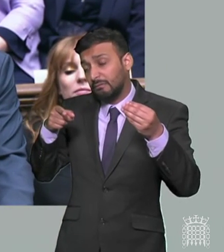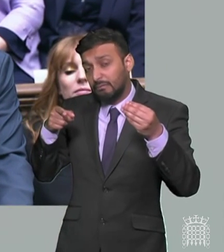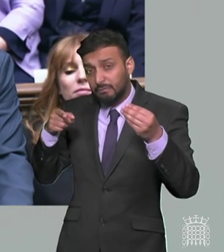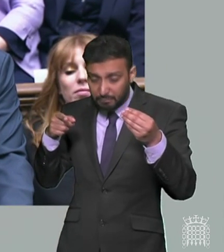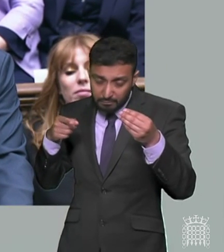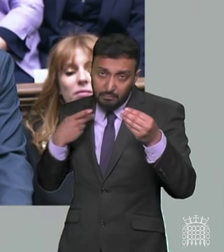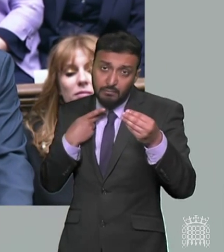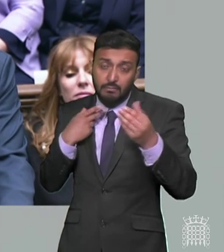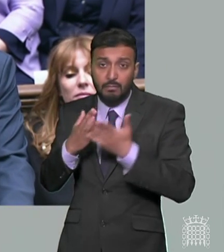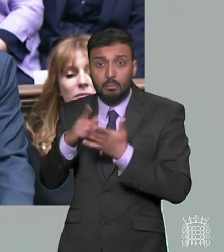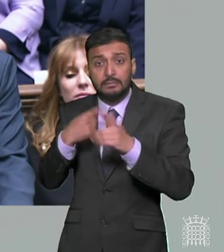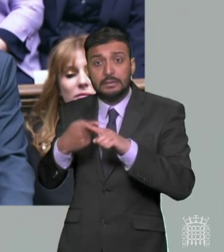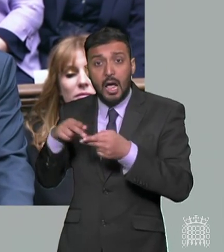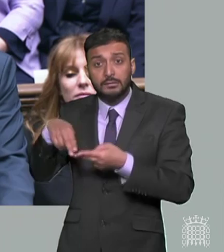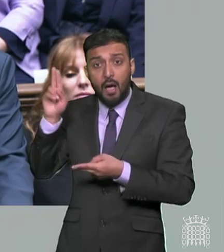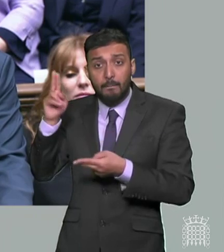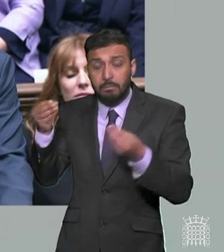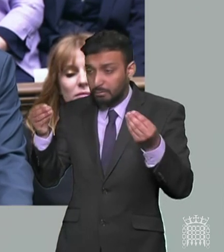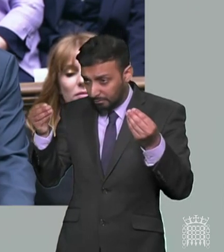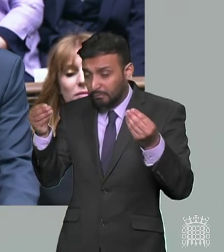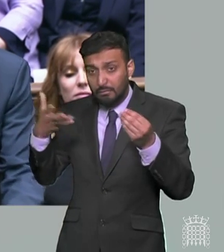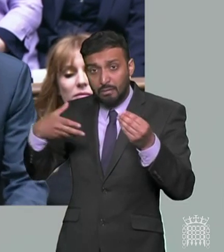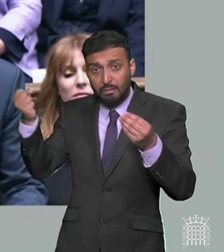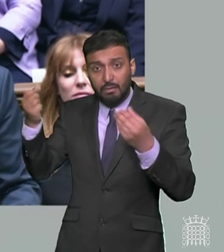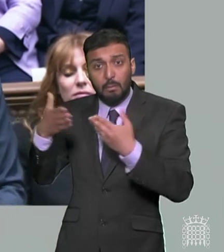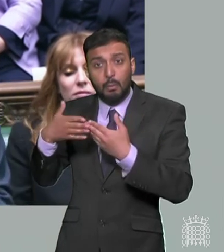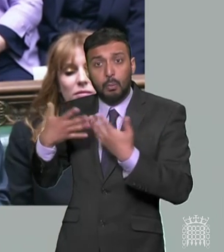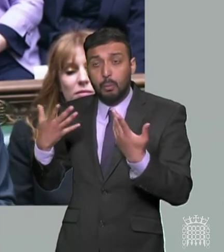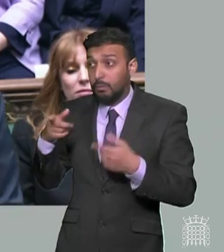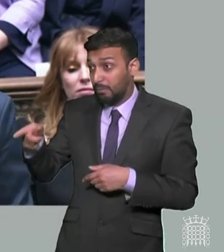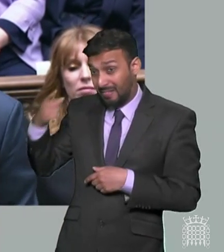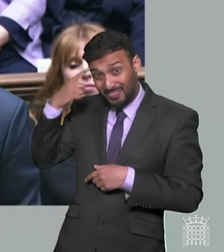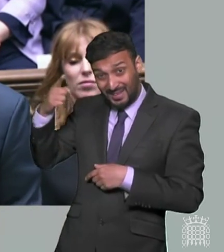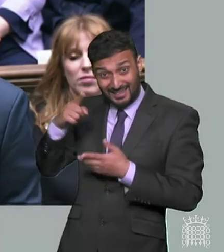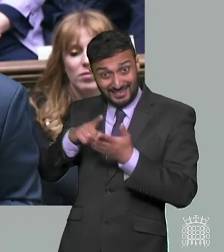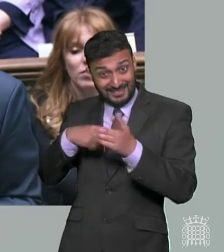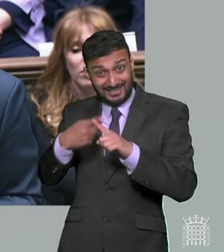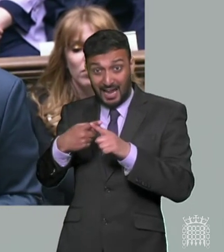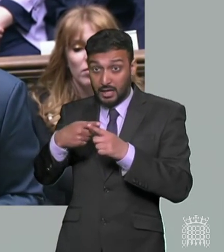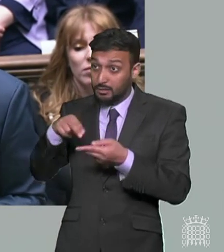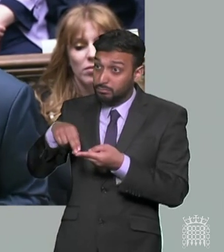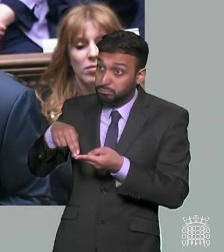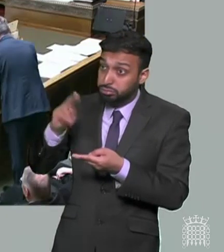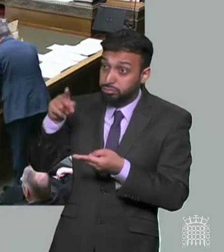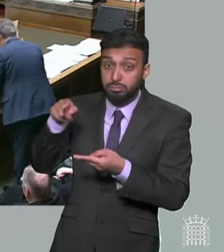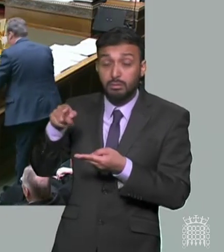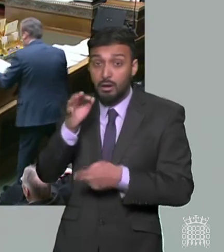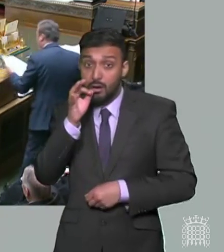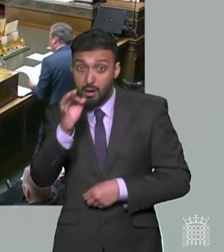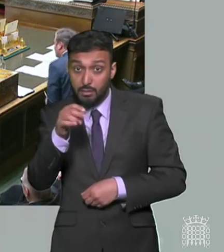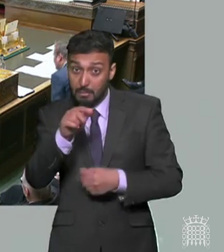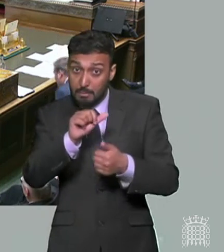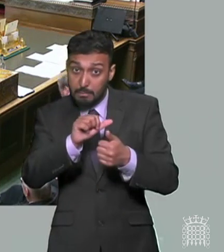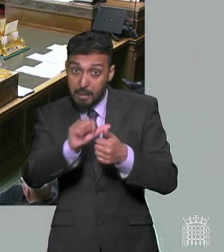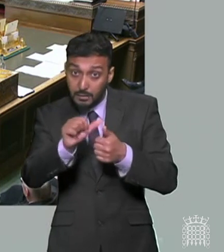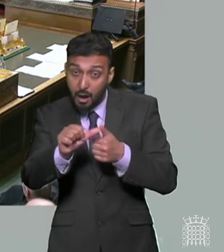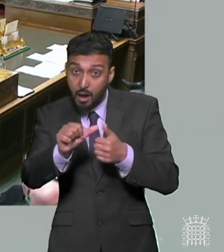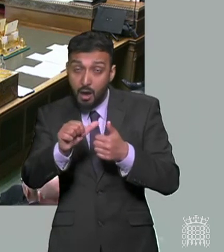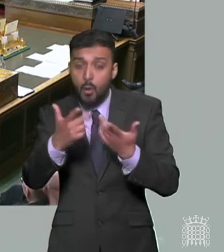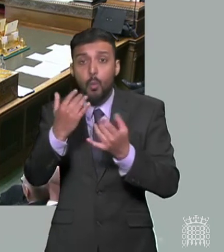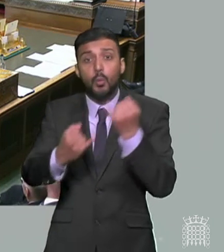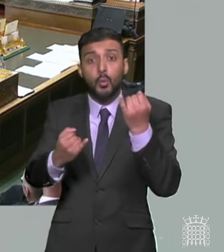Does he think that his 15th tax rise has made things better or worse for working people?